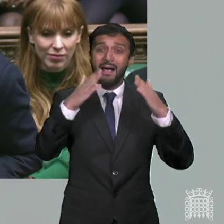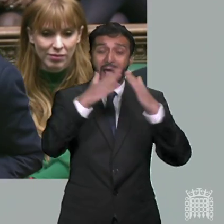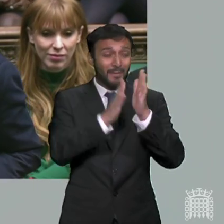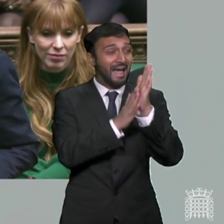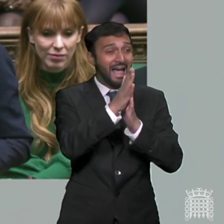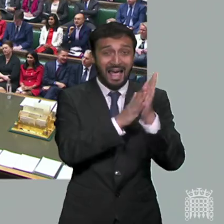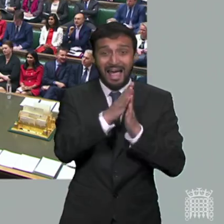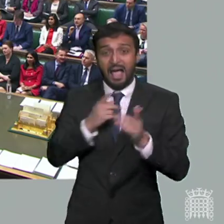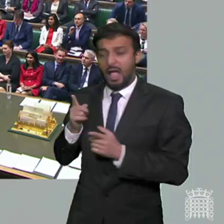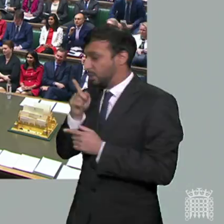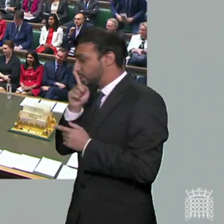Was it worth it?